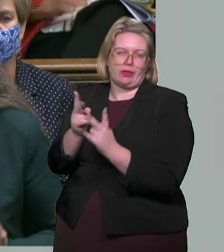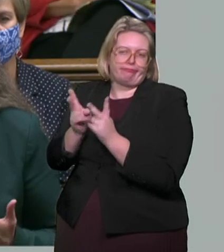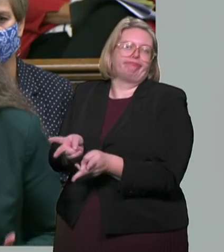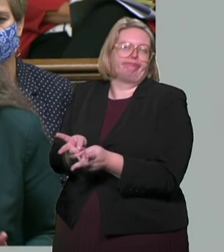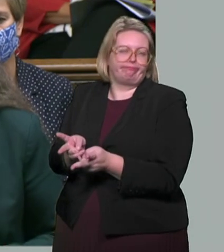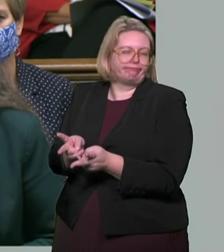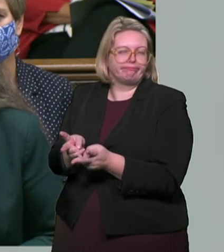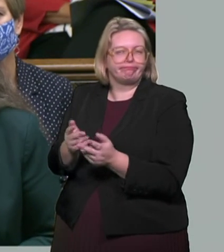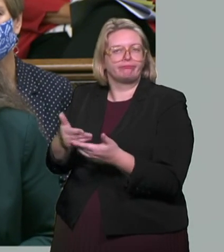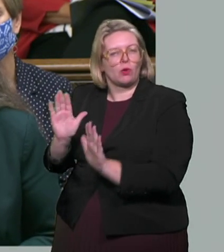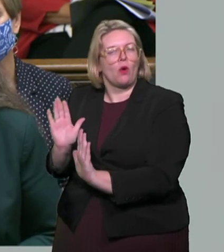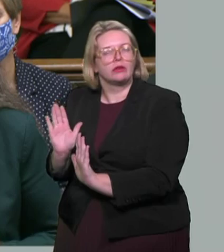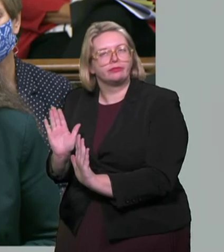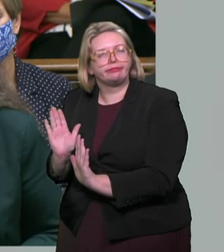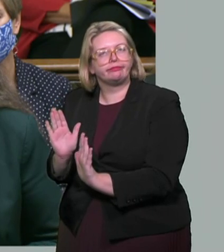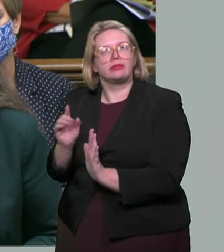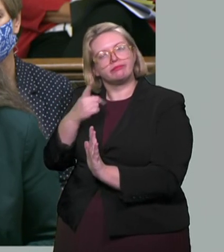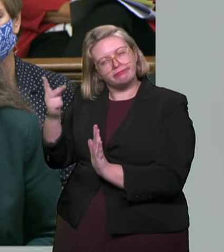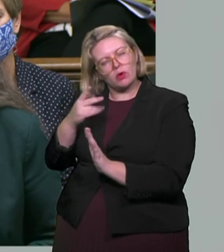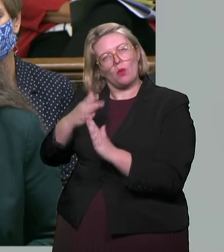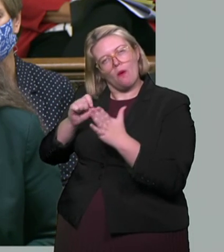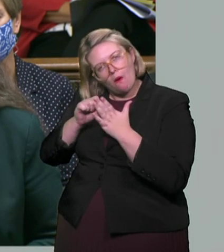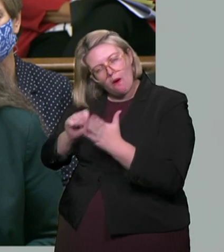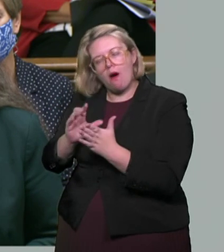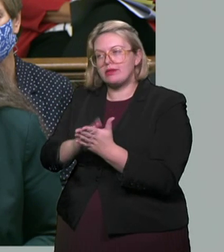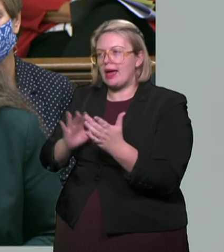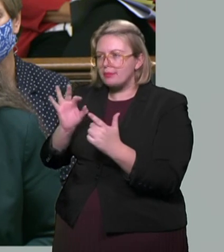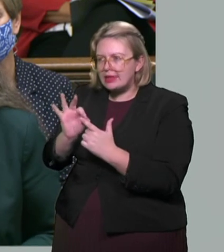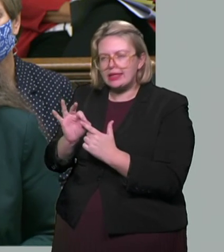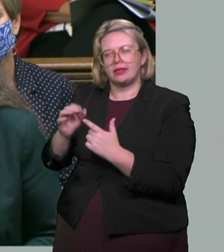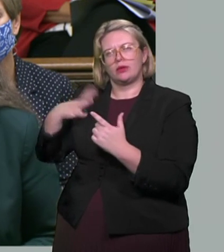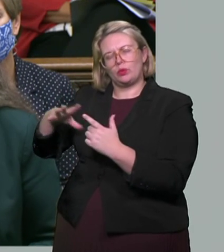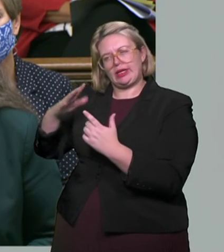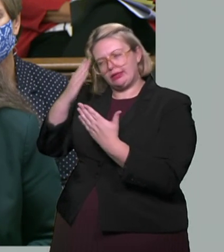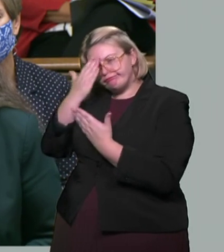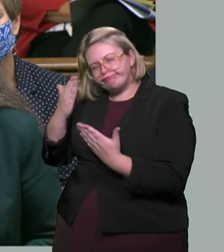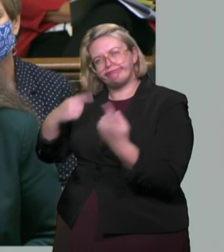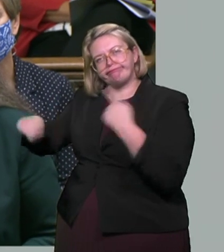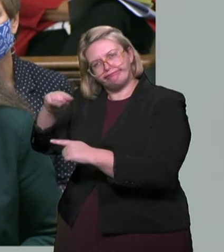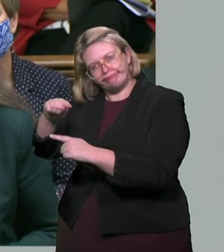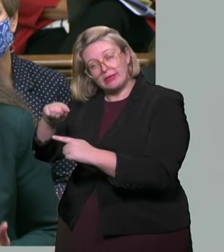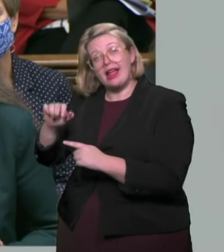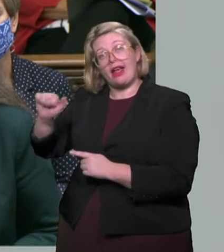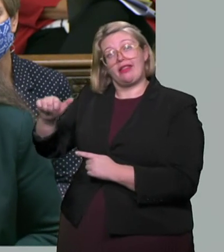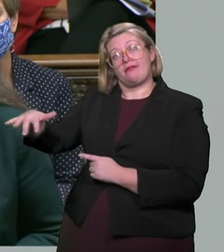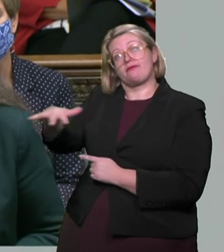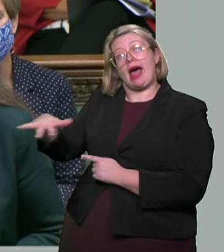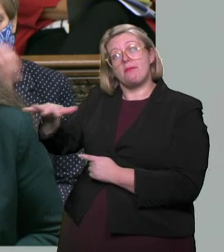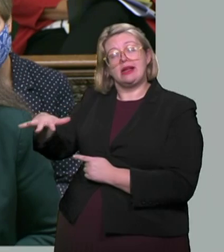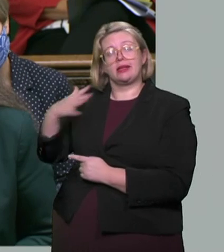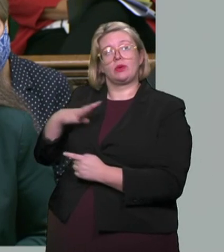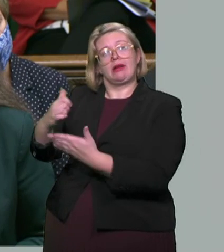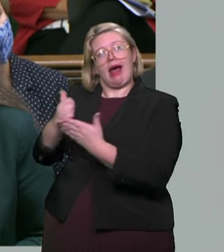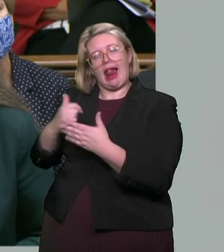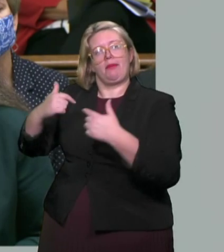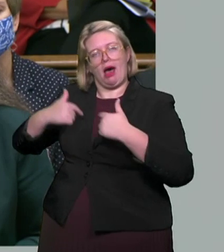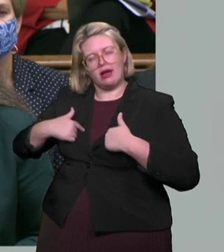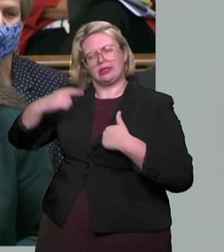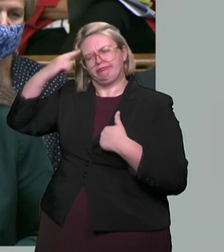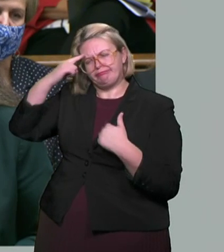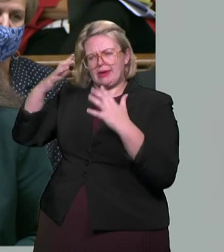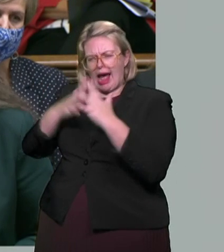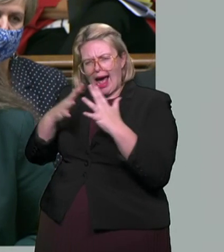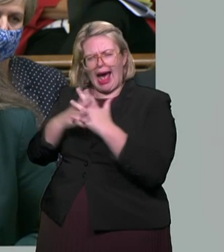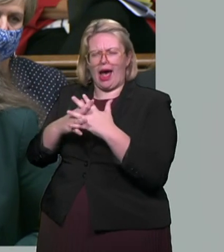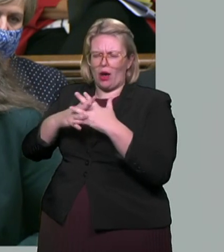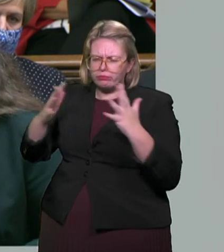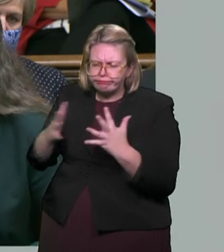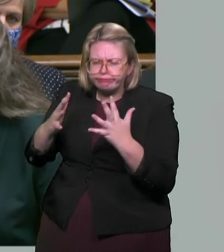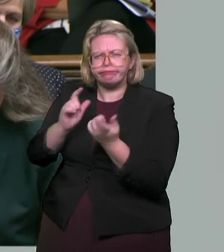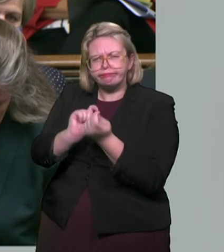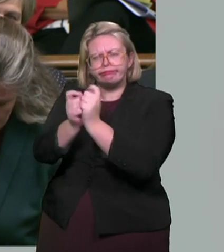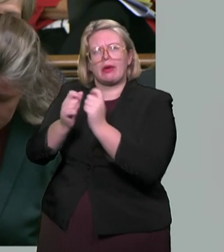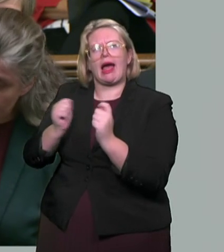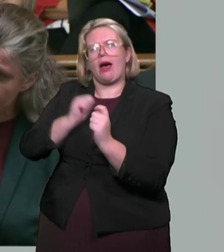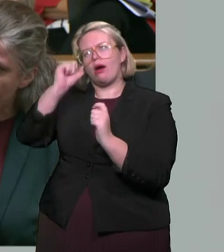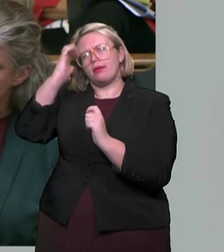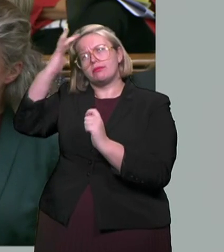As we offer our heartfelt love and prayers to their families, their families have offered us a new path to a new politics, built on kindness and love.